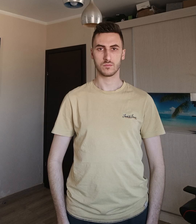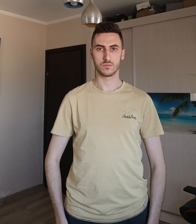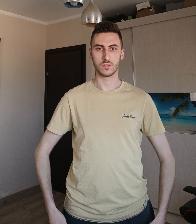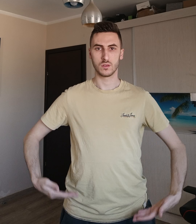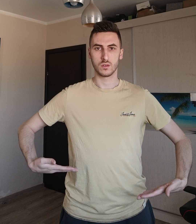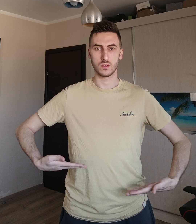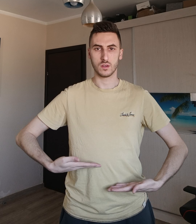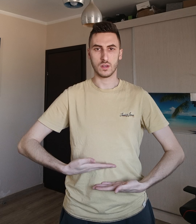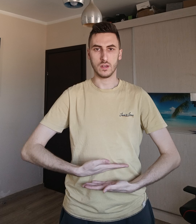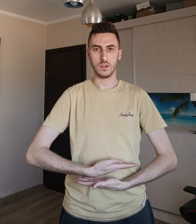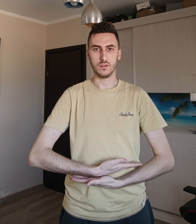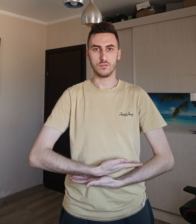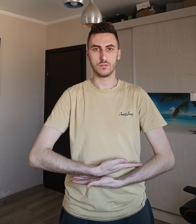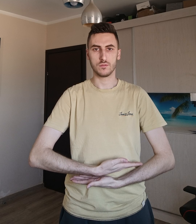רעב